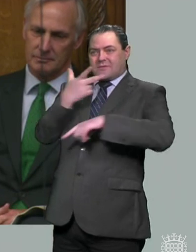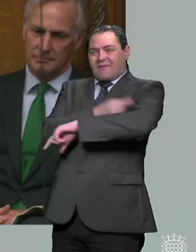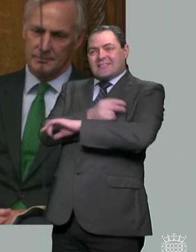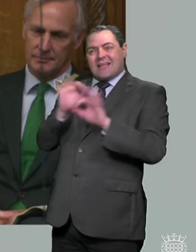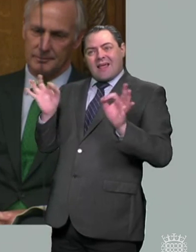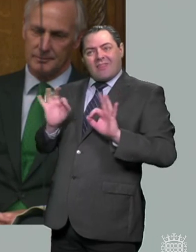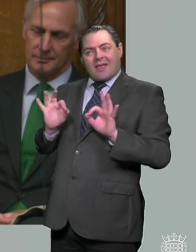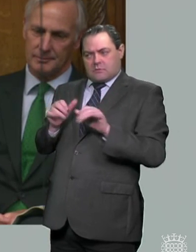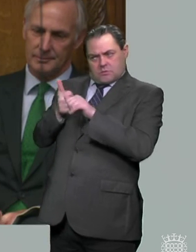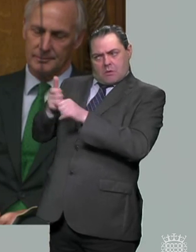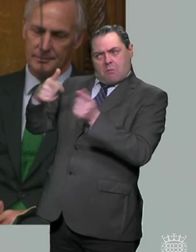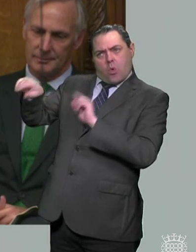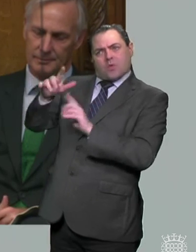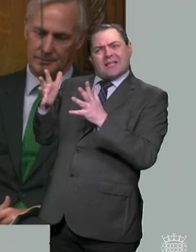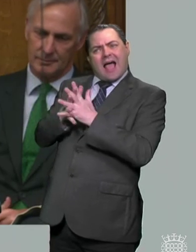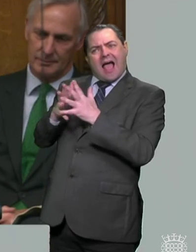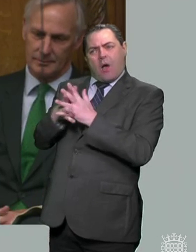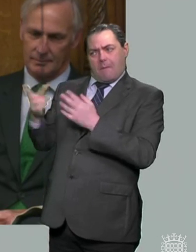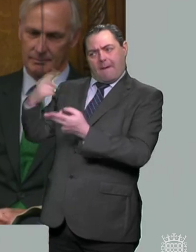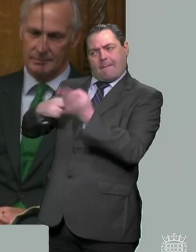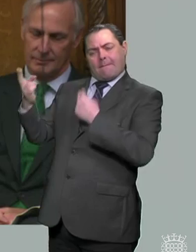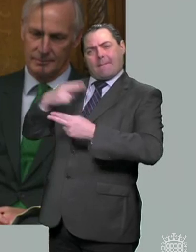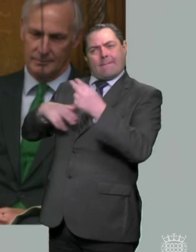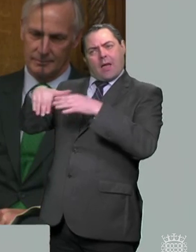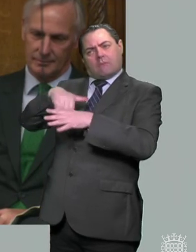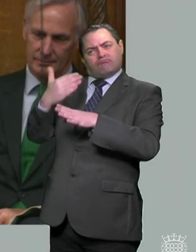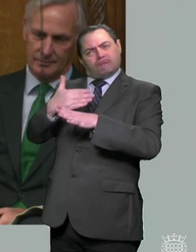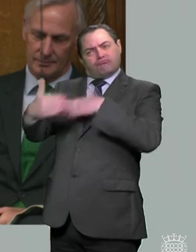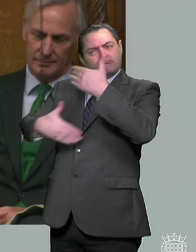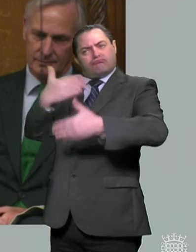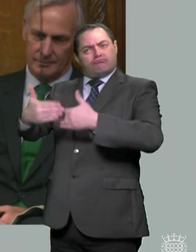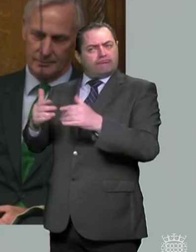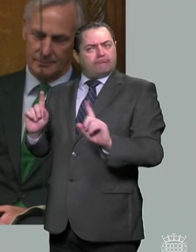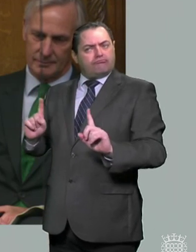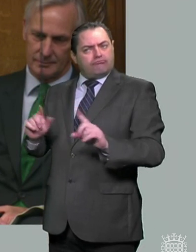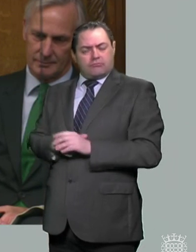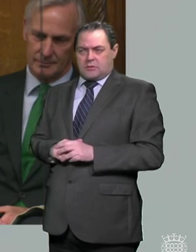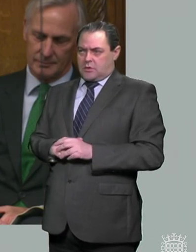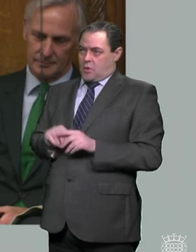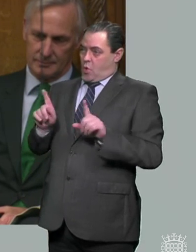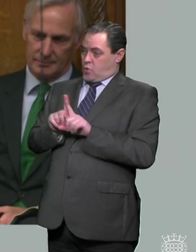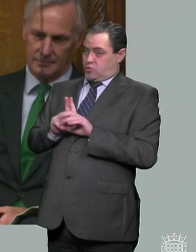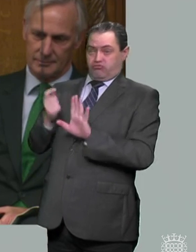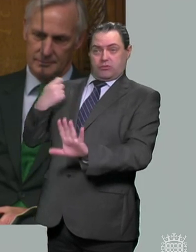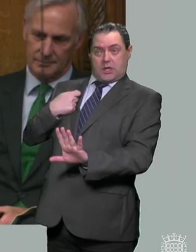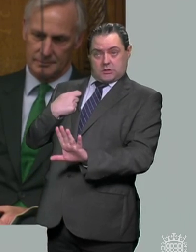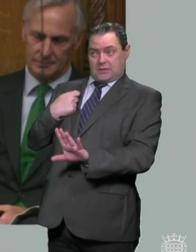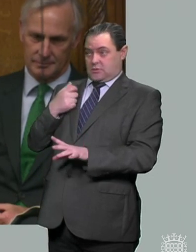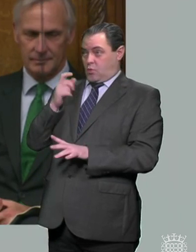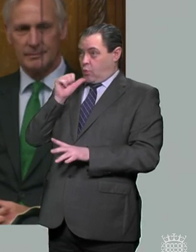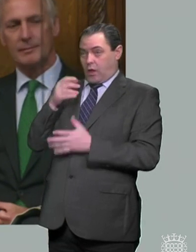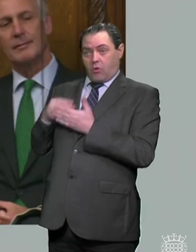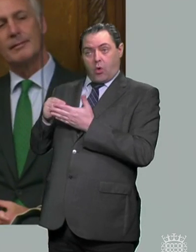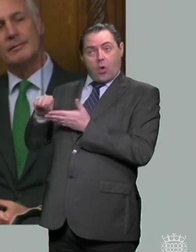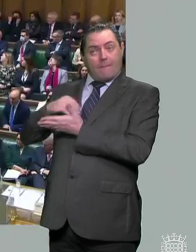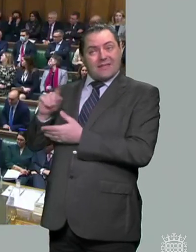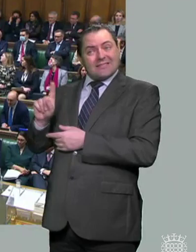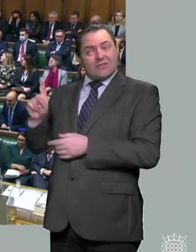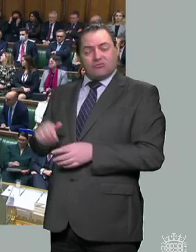What support will the Government be giving to get those care workers back into the care sector, and will those who have lost their jobs get compensation?